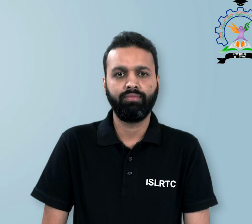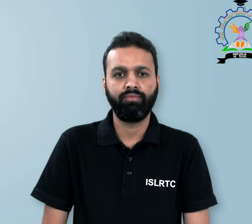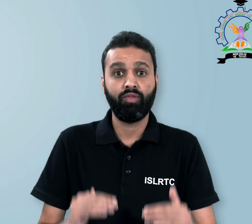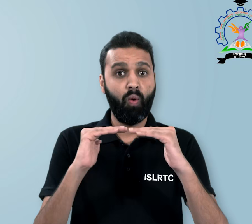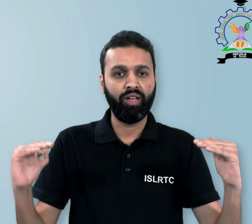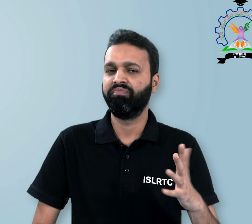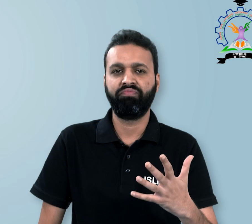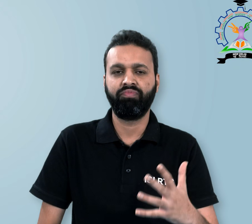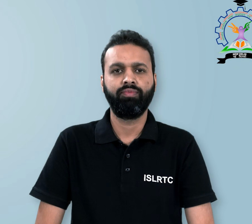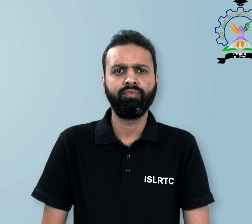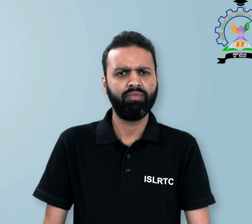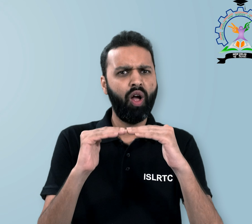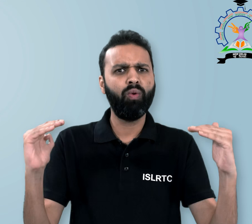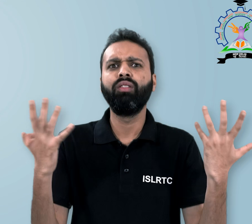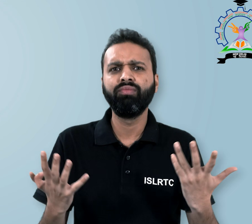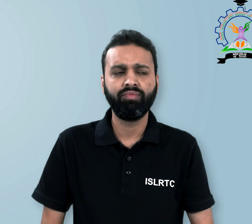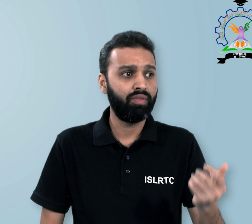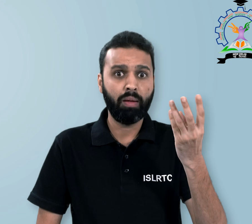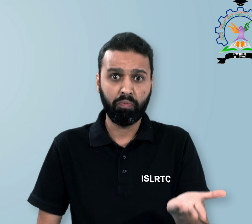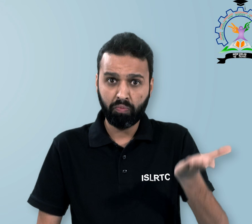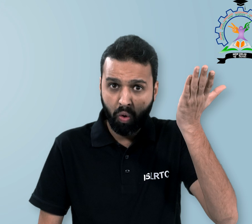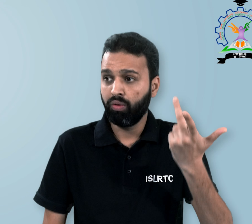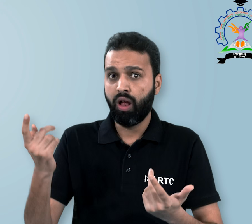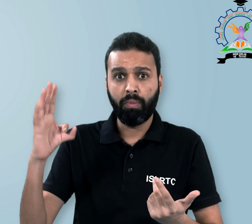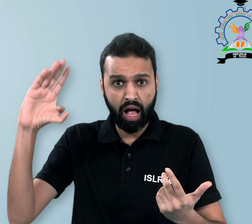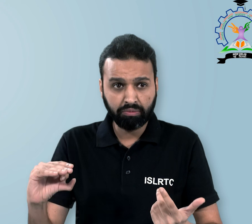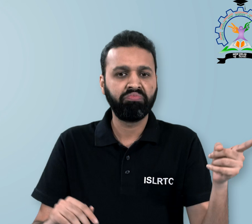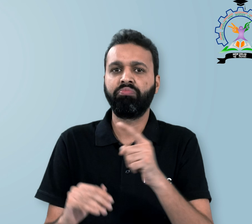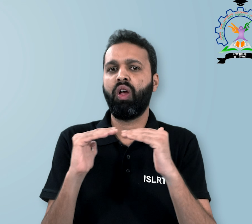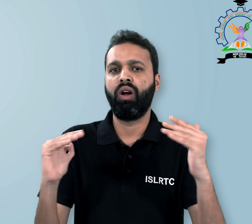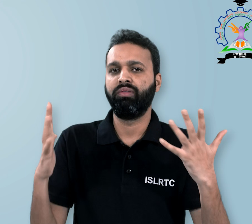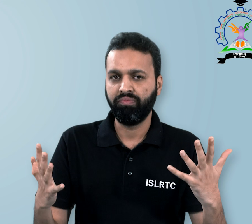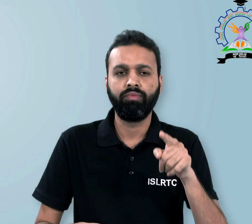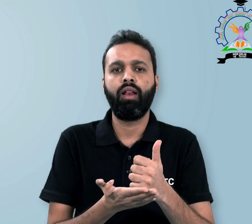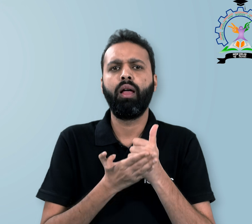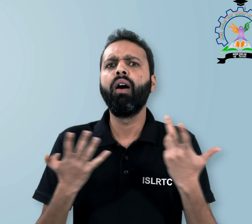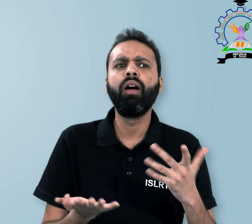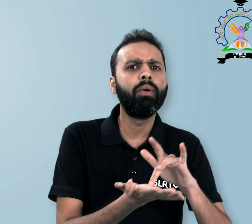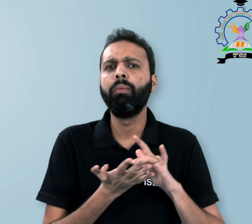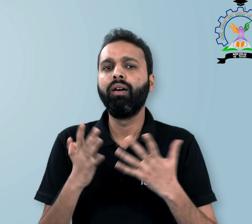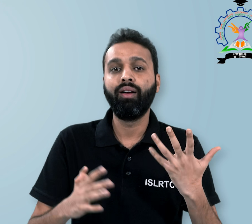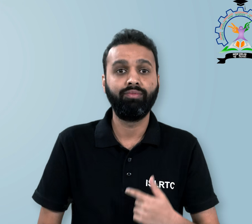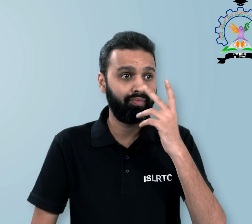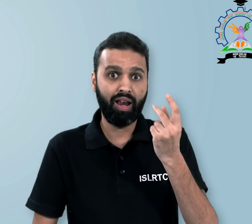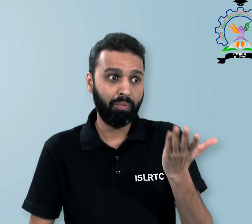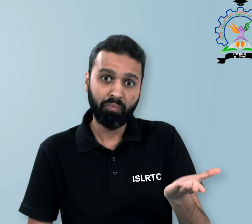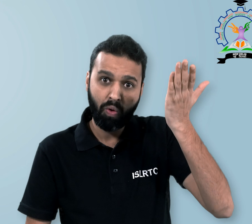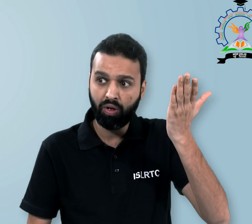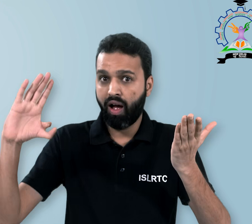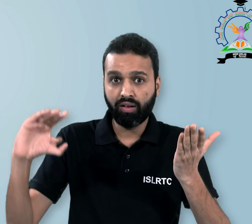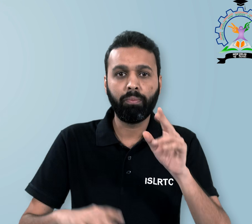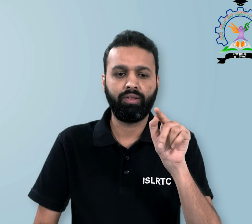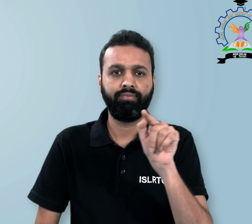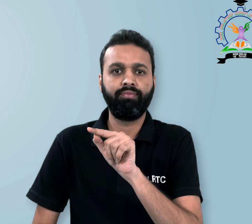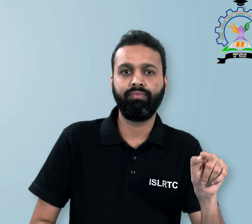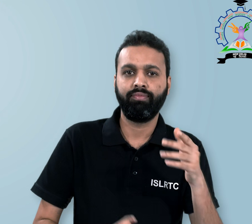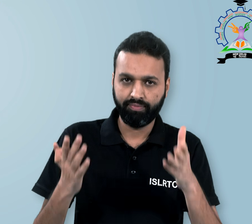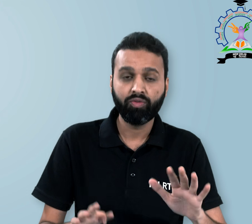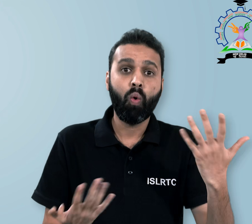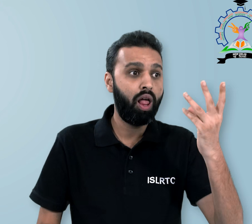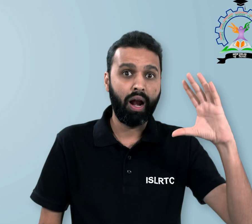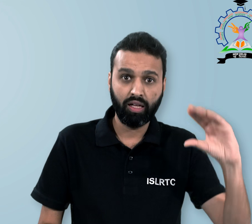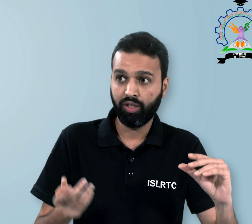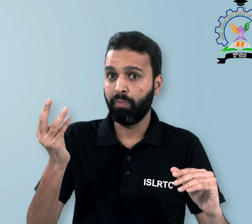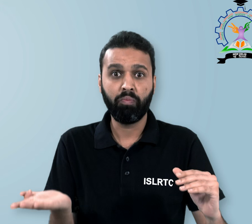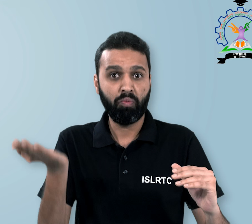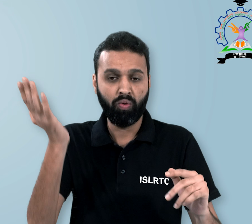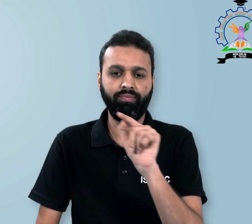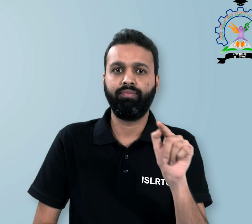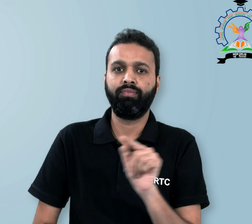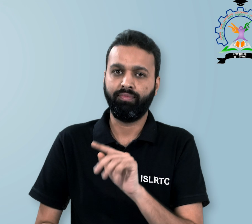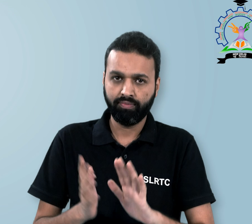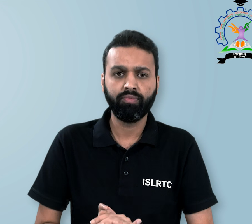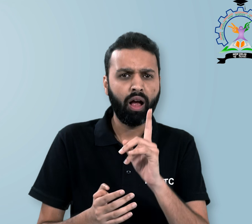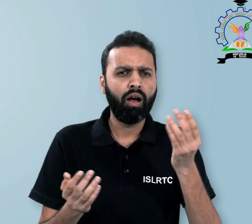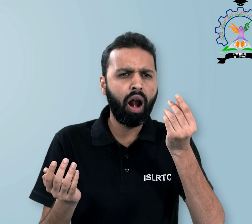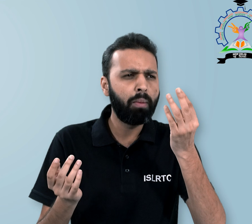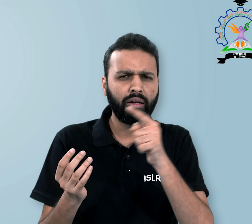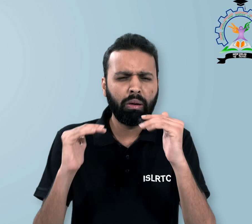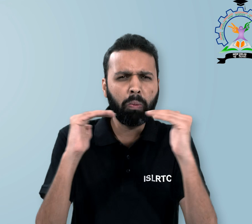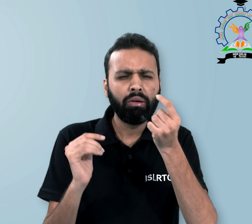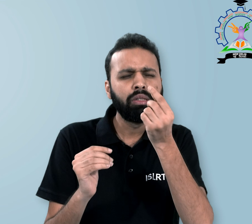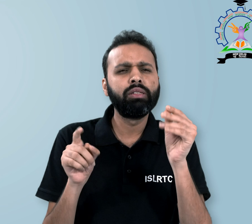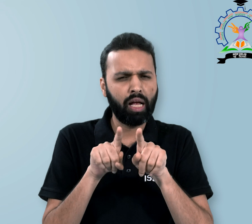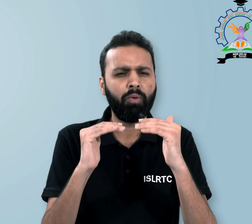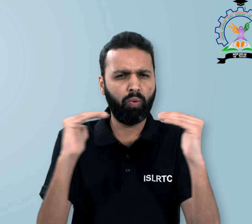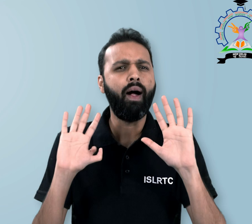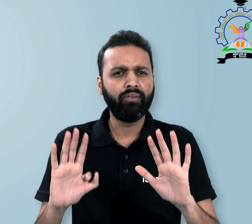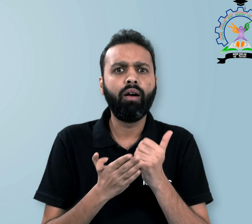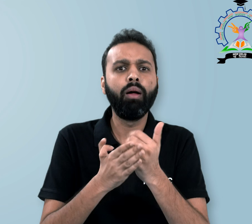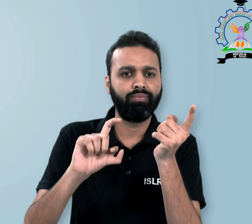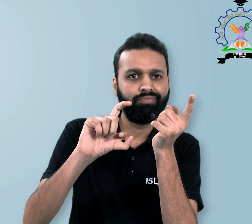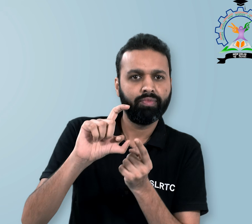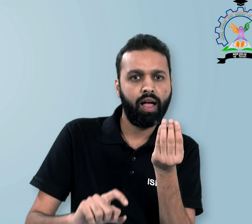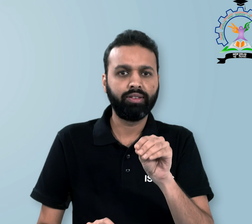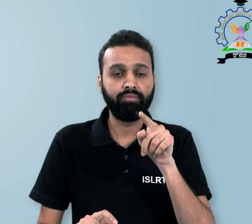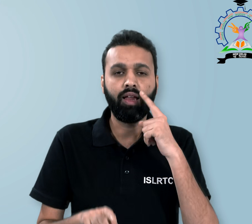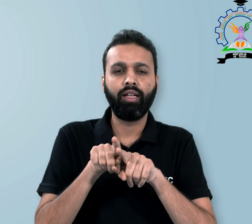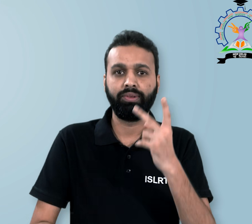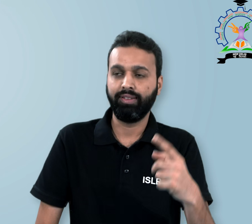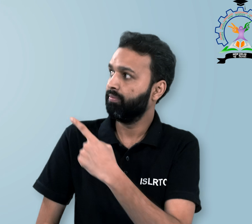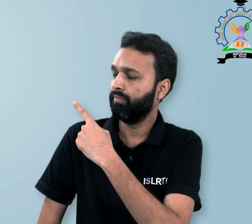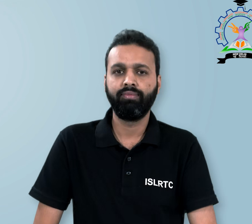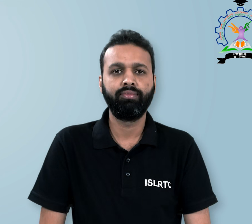Inequality A mathematical statement indicating that two expressions are not equal. These involve the symbols >, <, ≥ , ≤ and ≠. For example - 9+2 < 13, and 2x+2 ≥ 4.